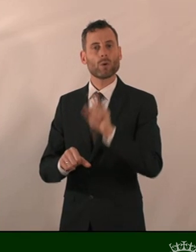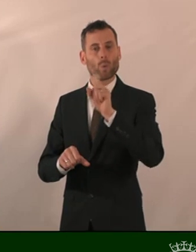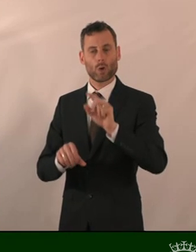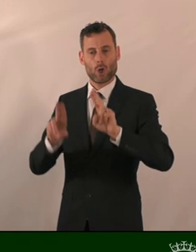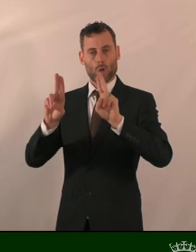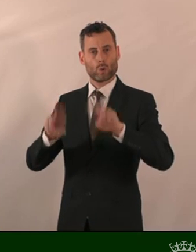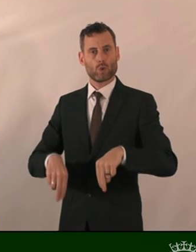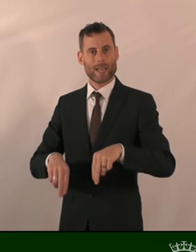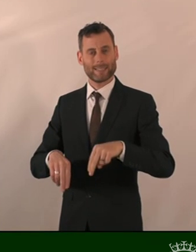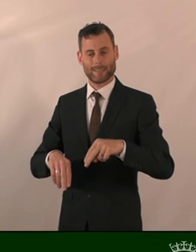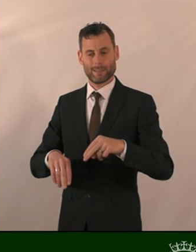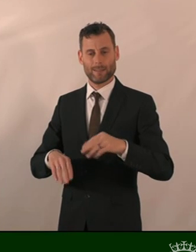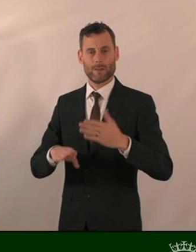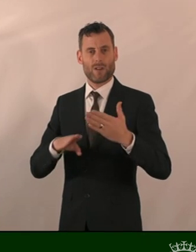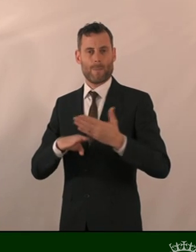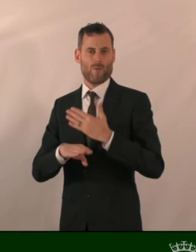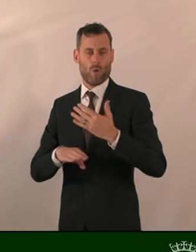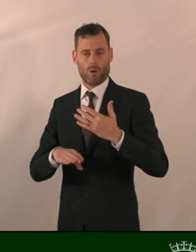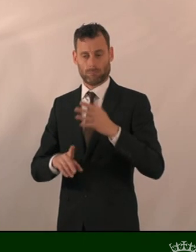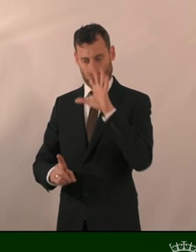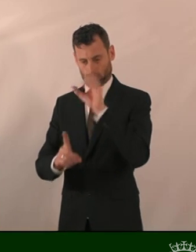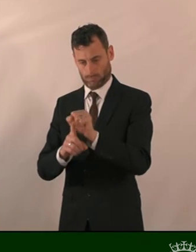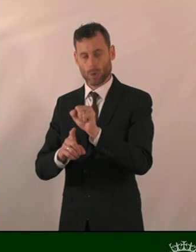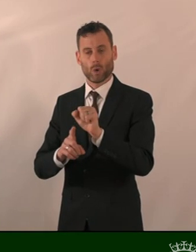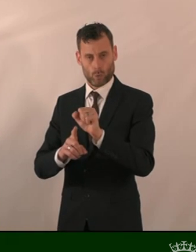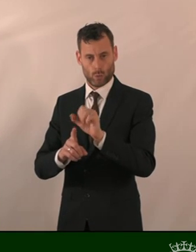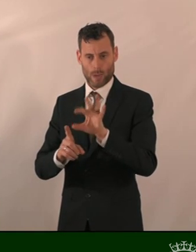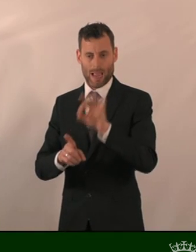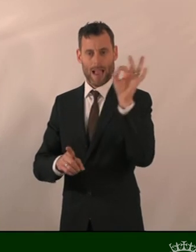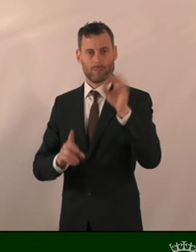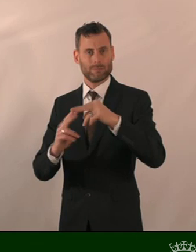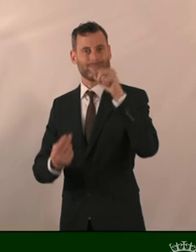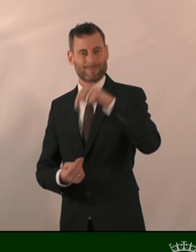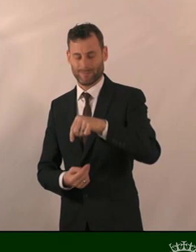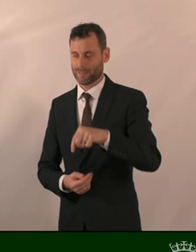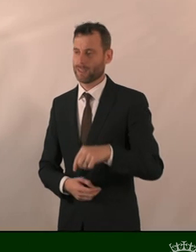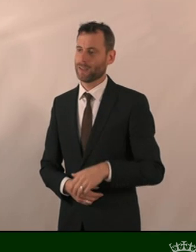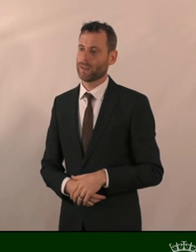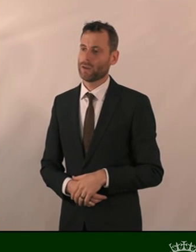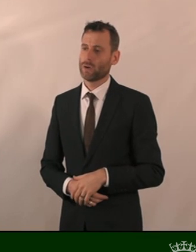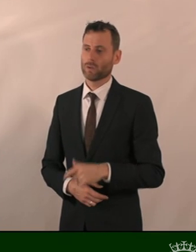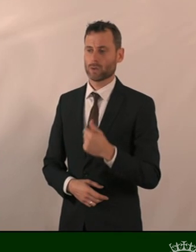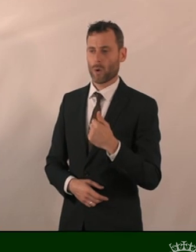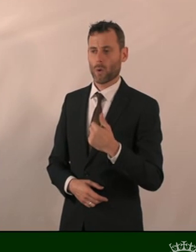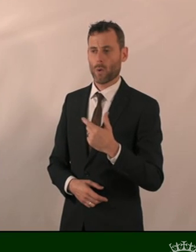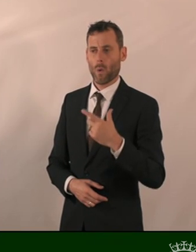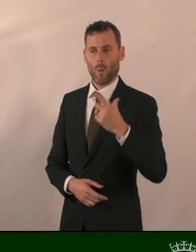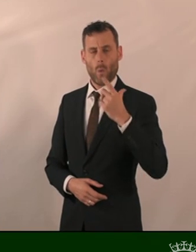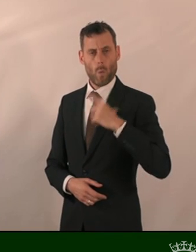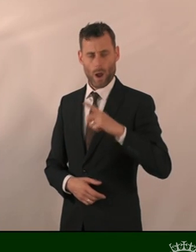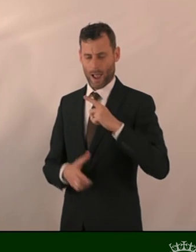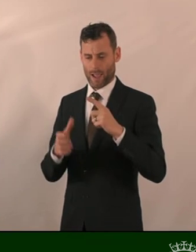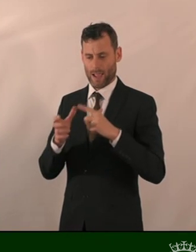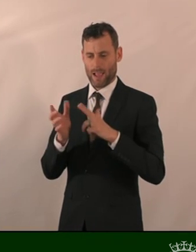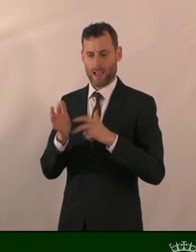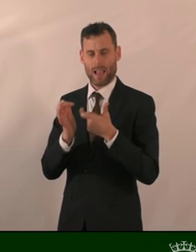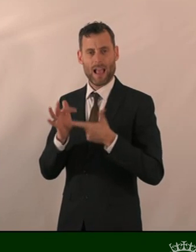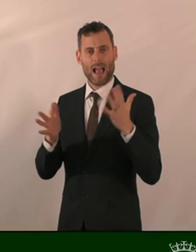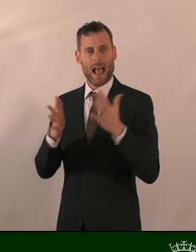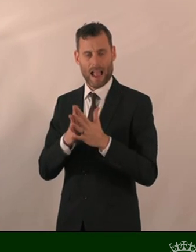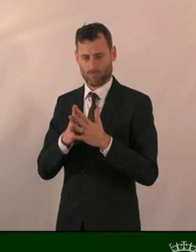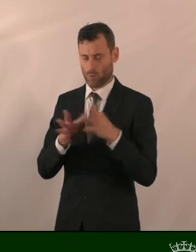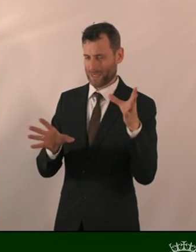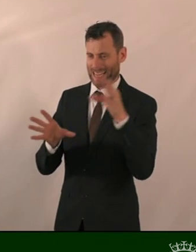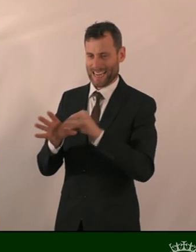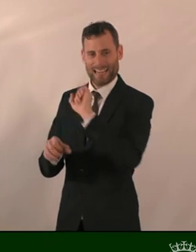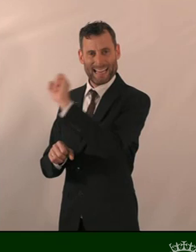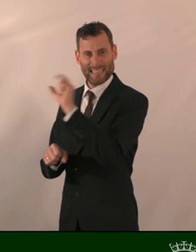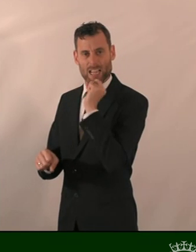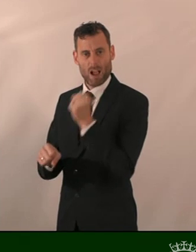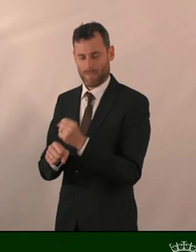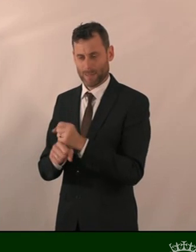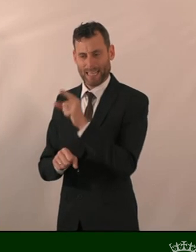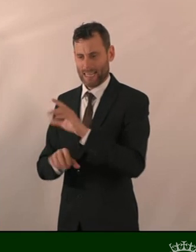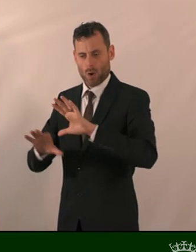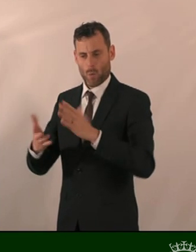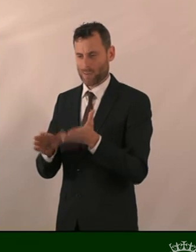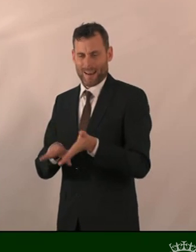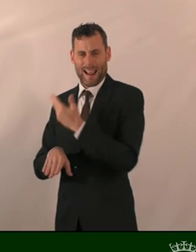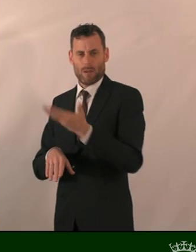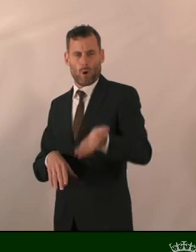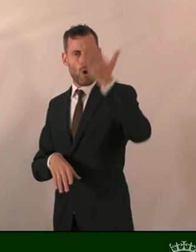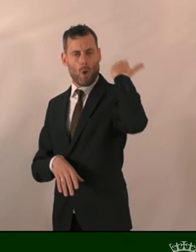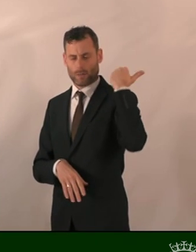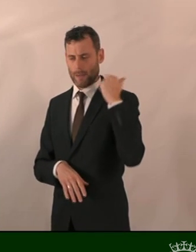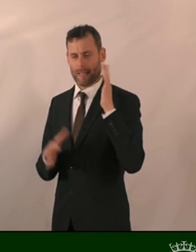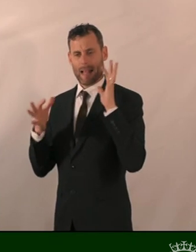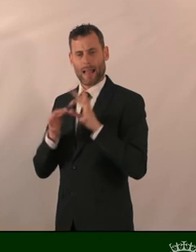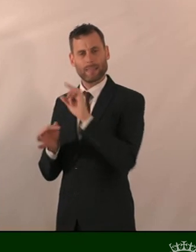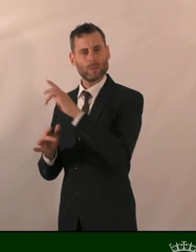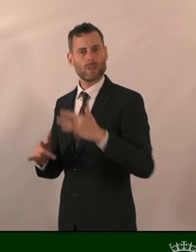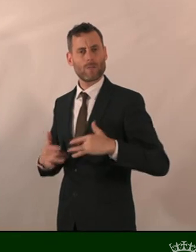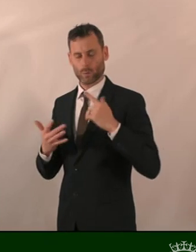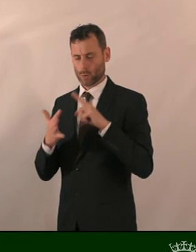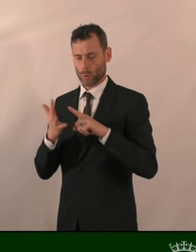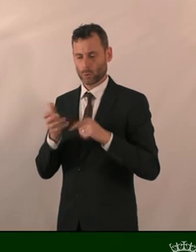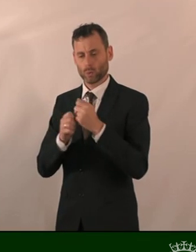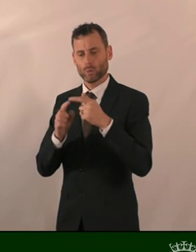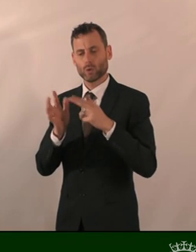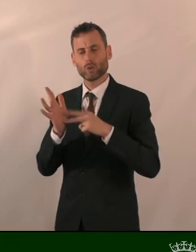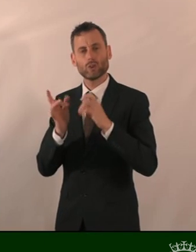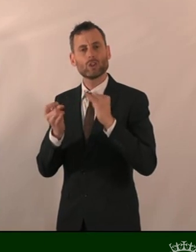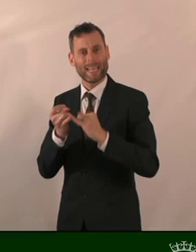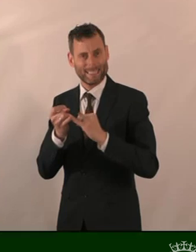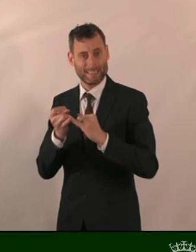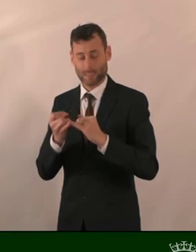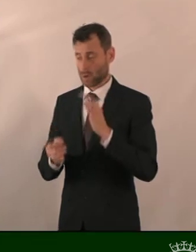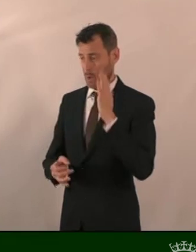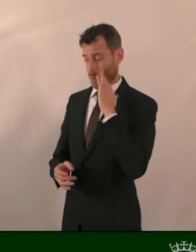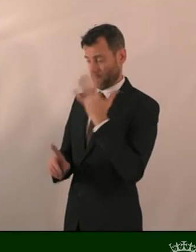Will the Prime Minister of the United Kingdom advise the House and every disabled person on this island why Andrew Sabisky remained at the heart of his Government and was not removed from their position immediately when their abhorrent views became apparent?